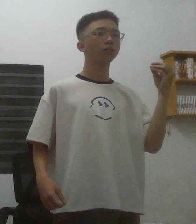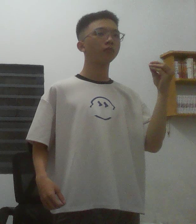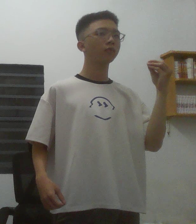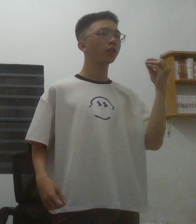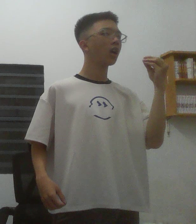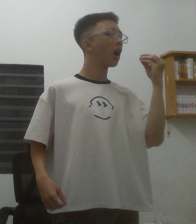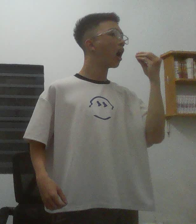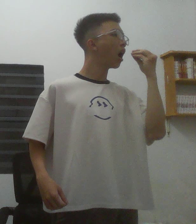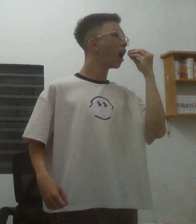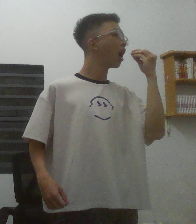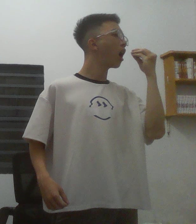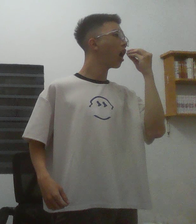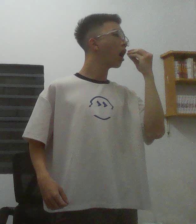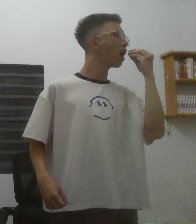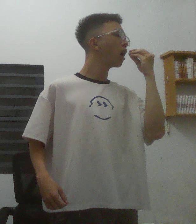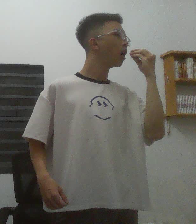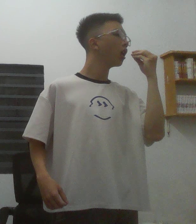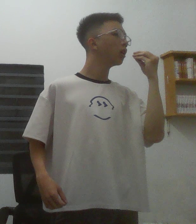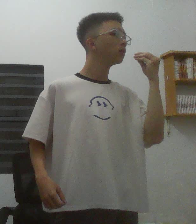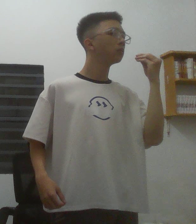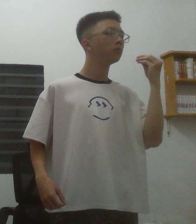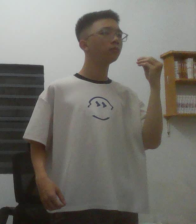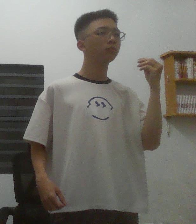an